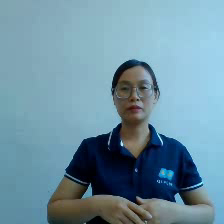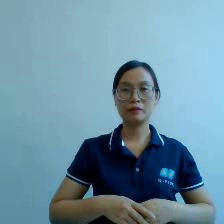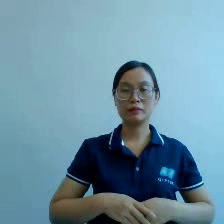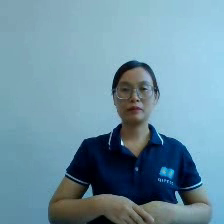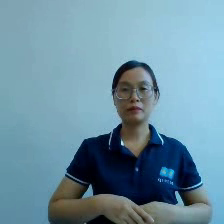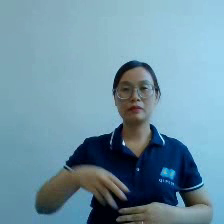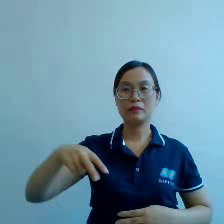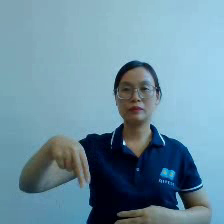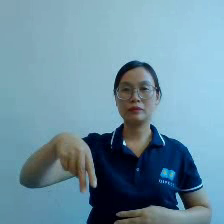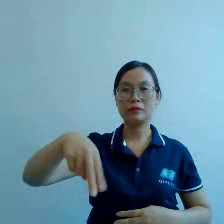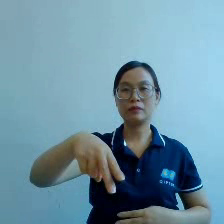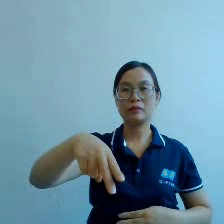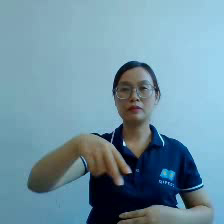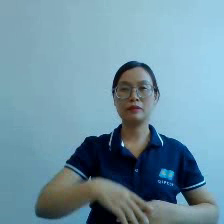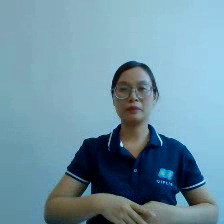Đi